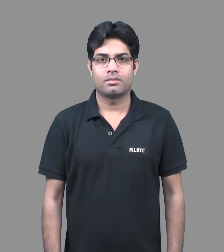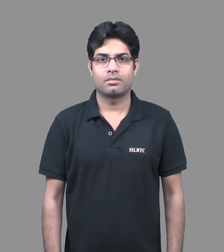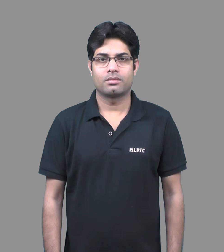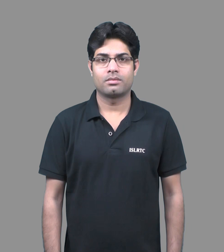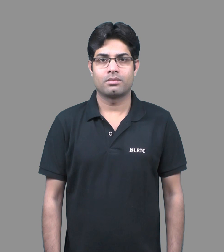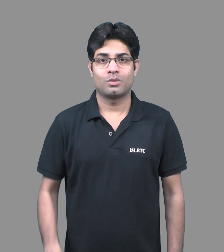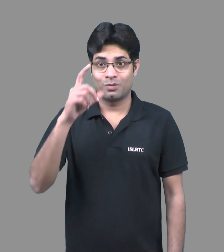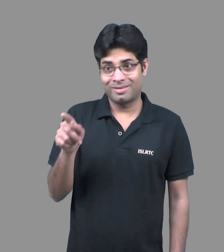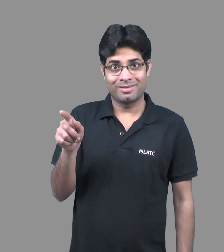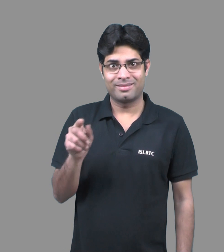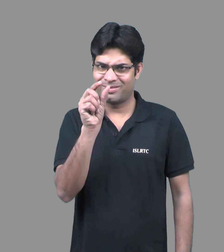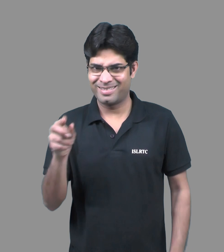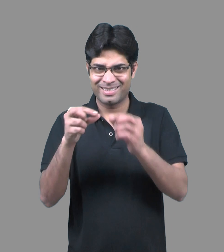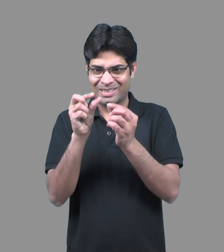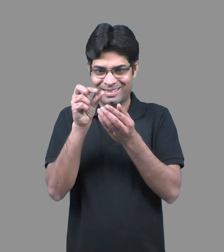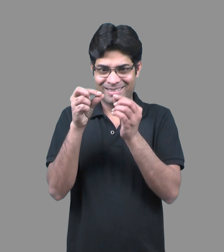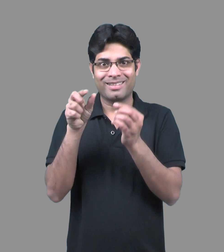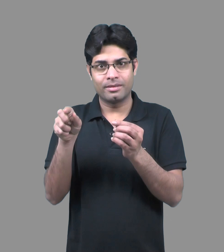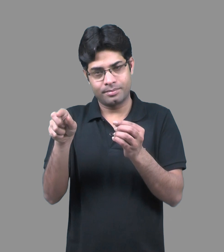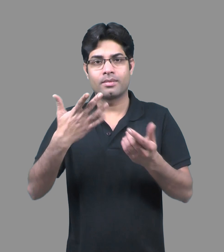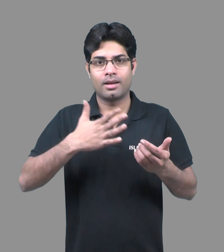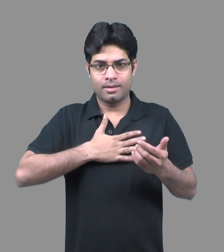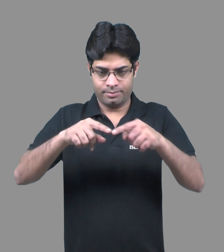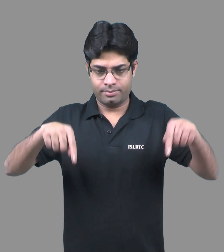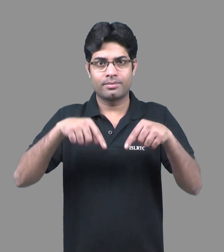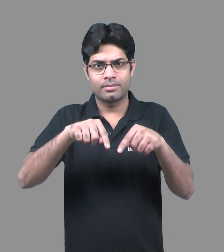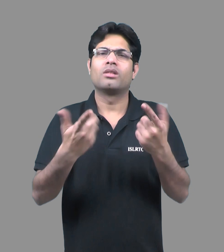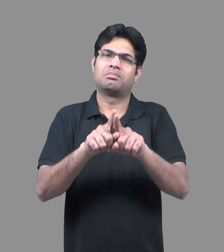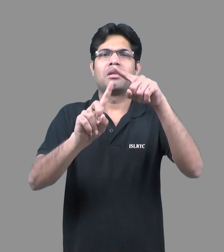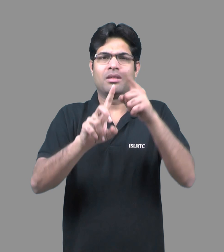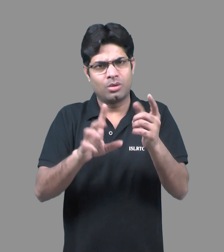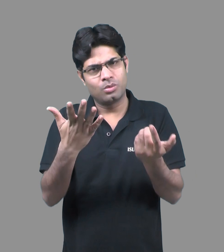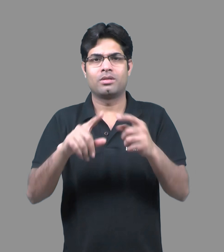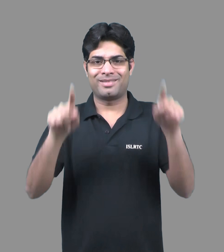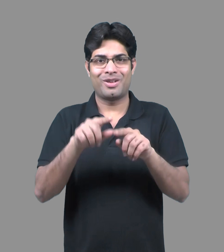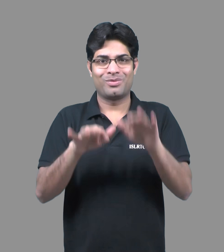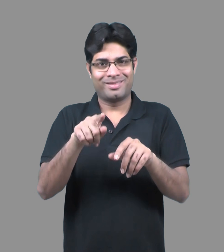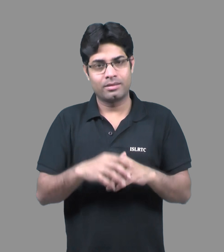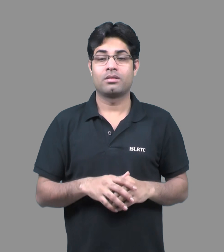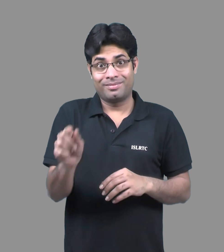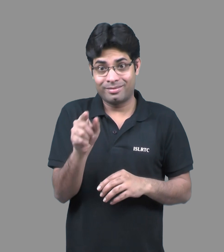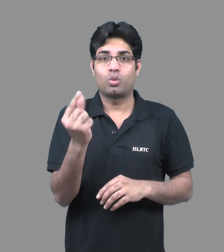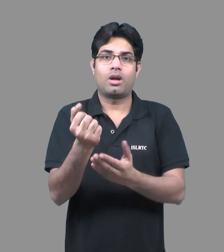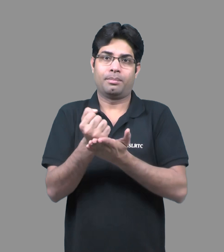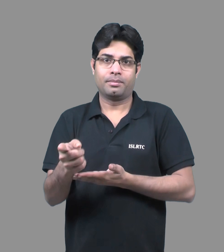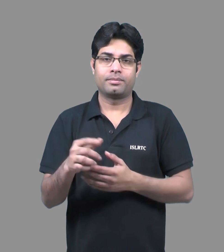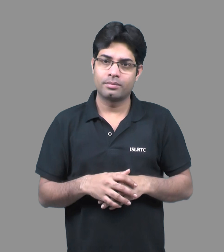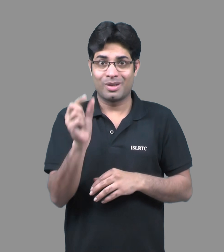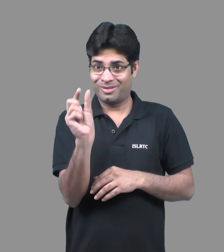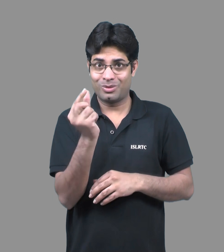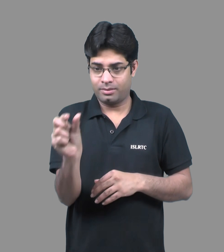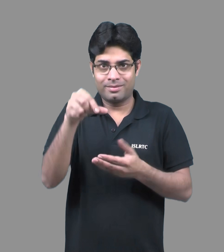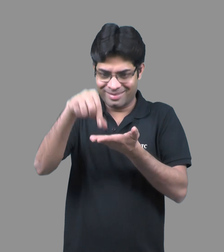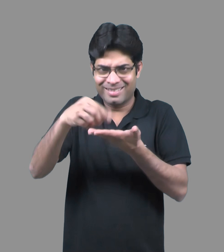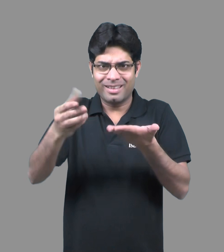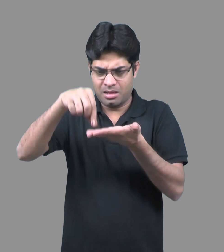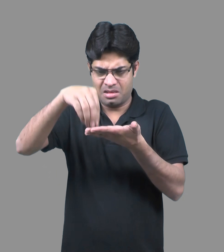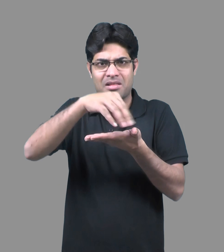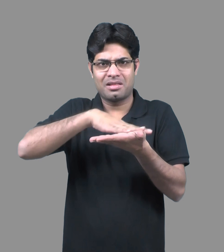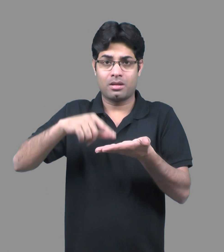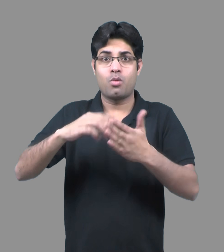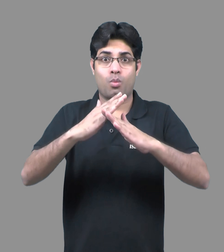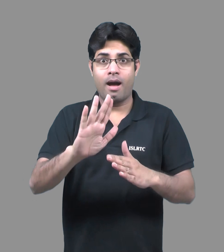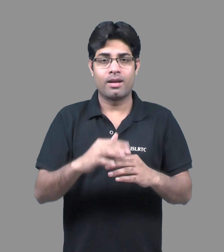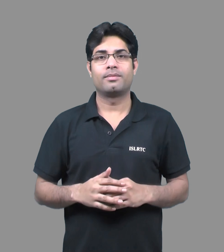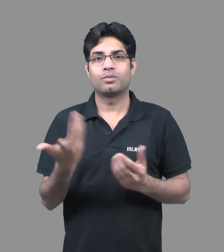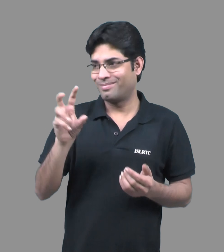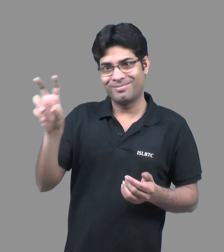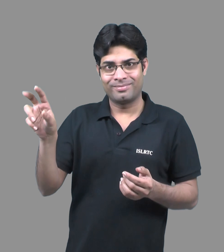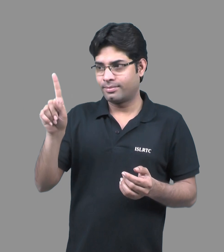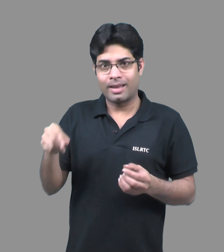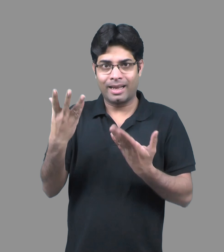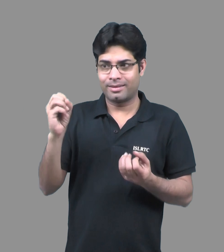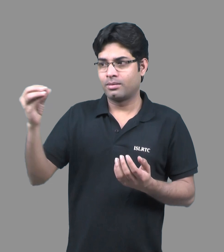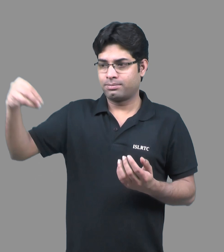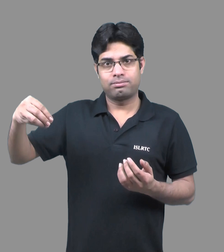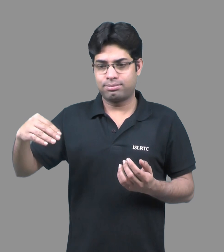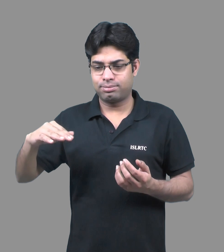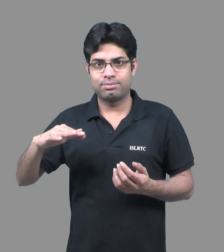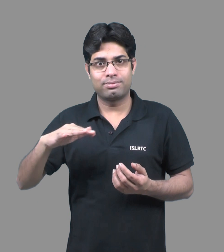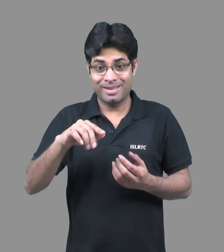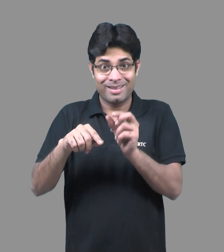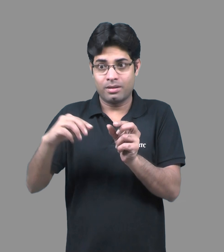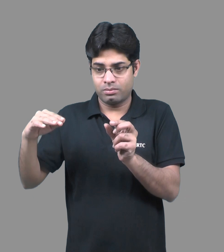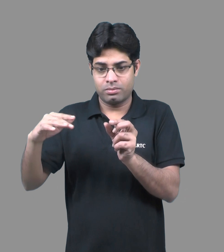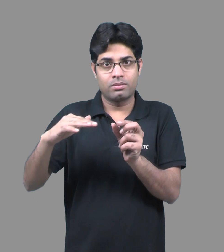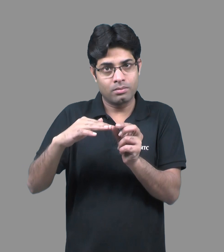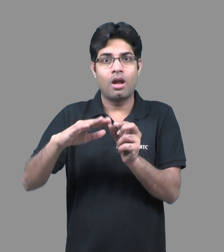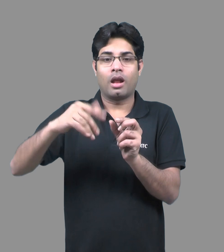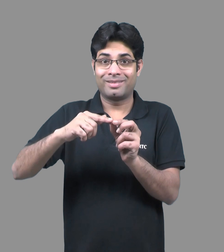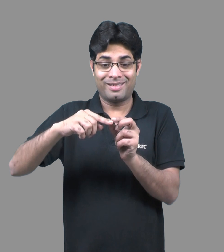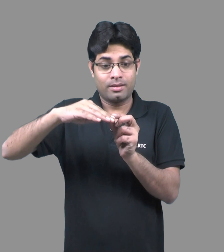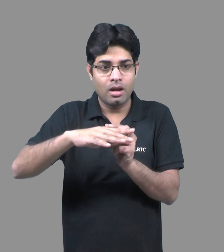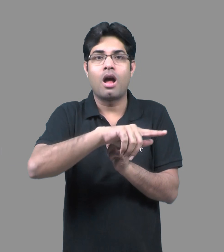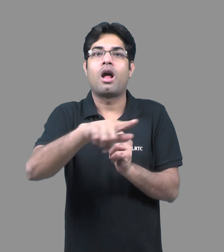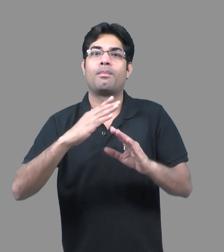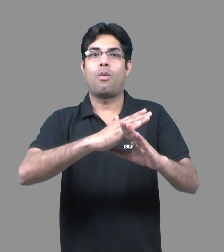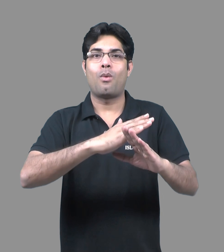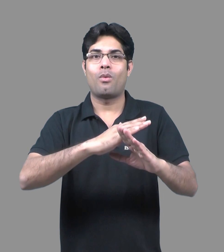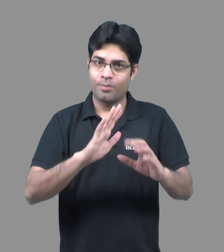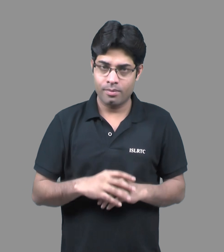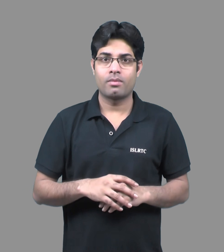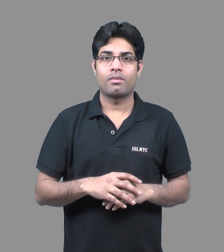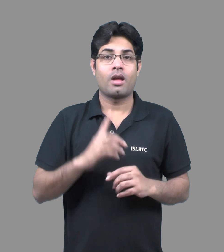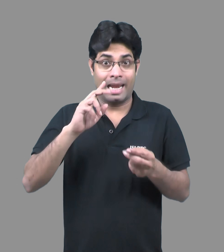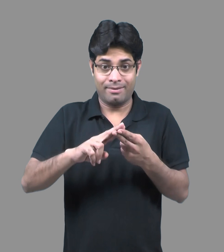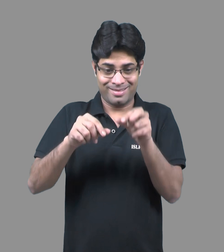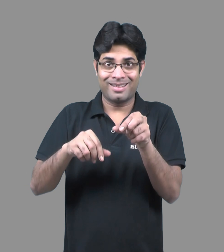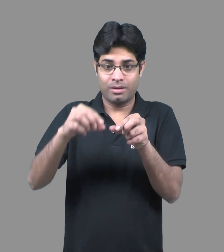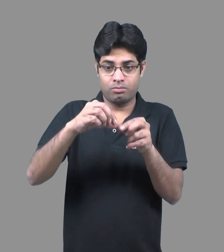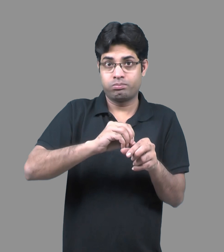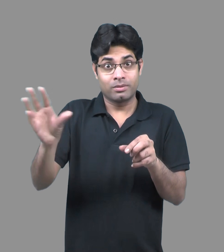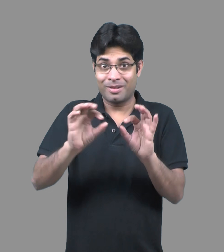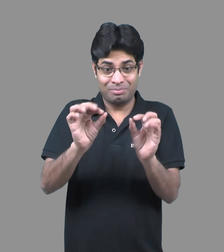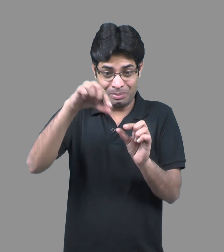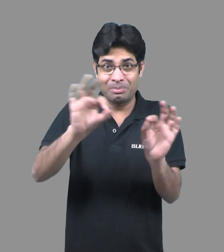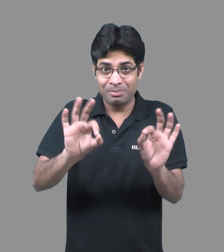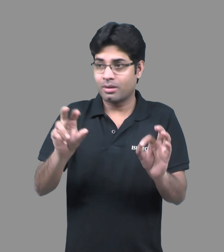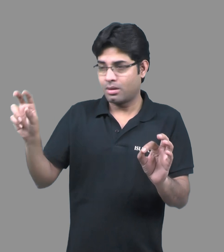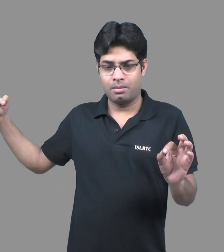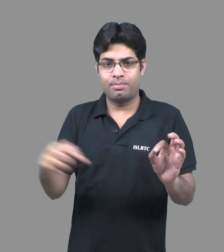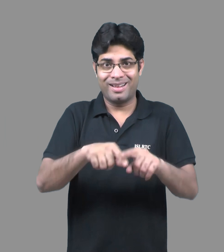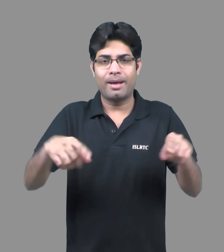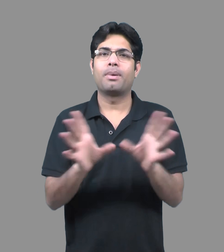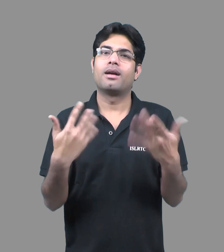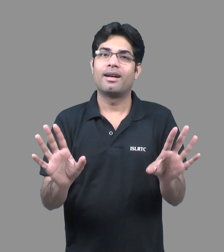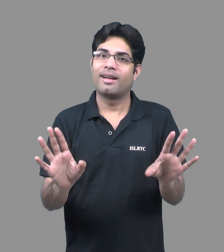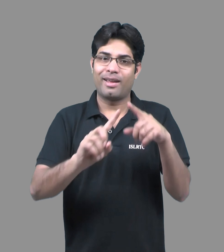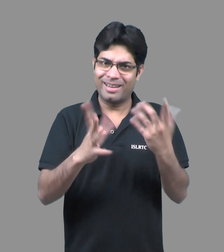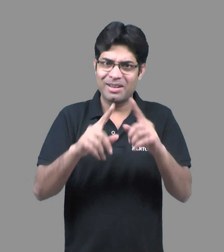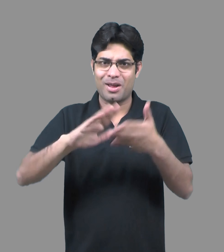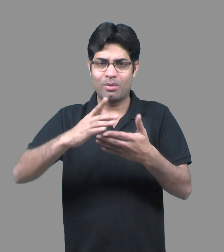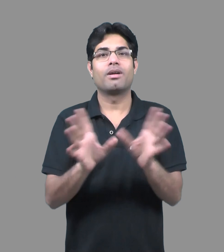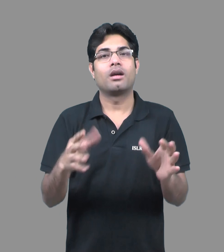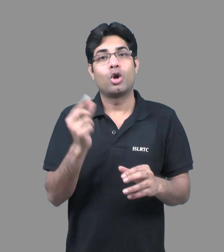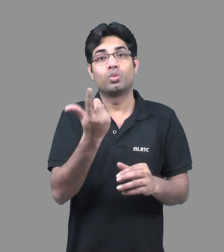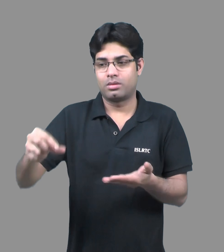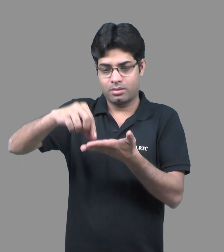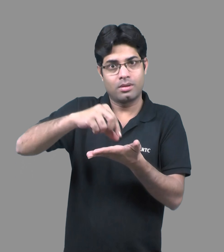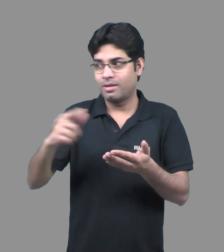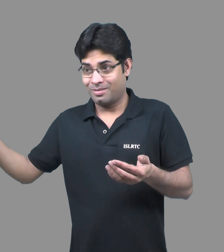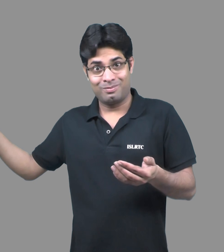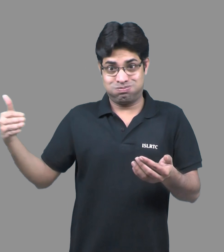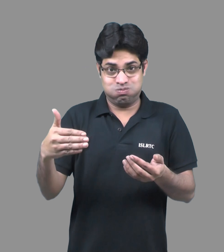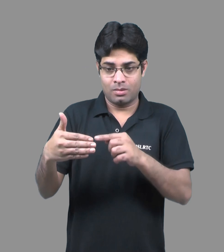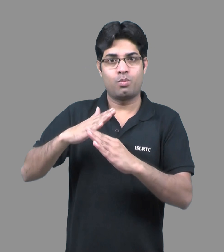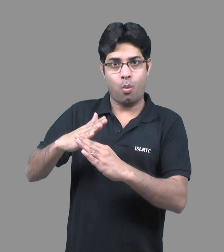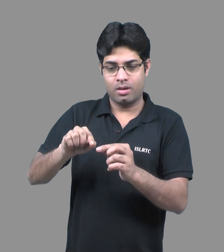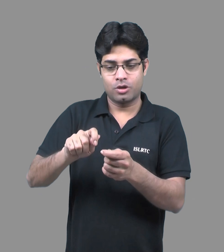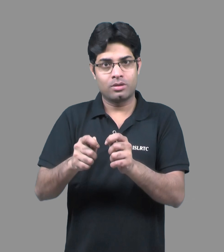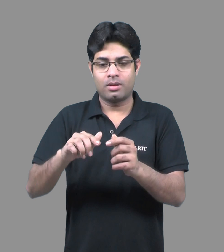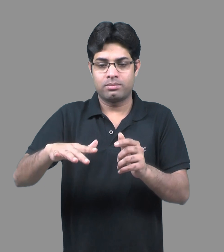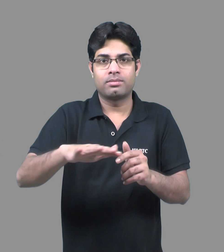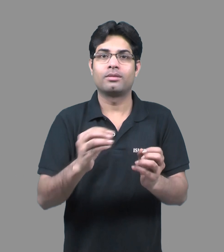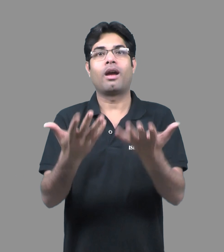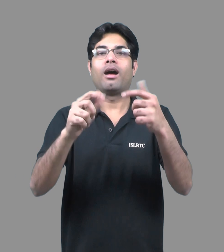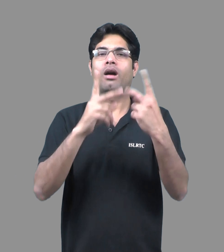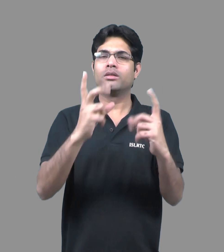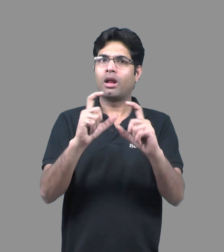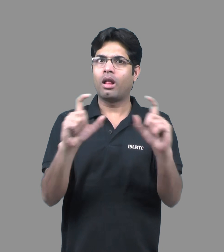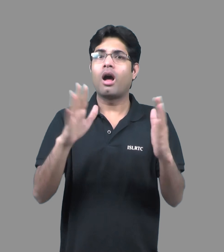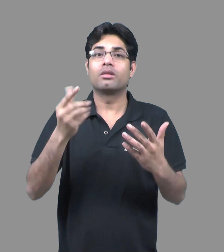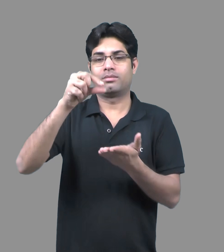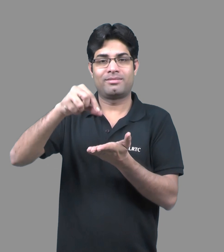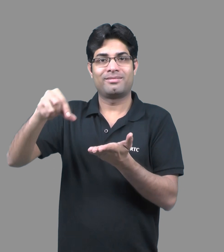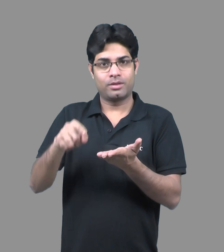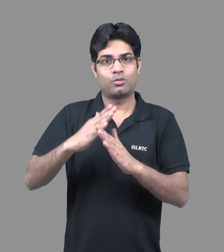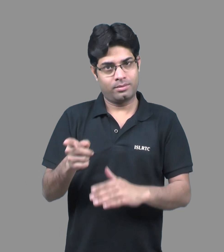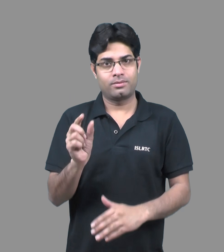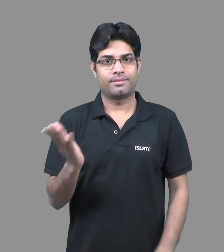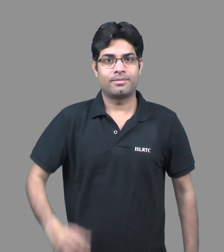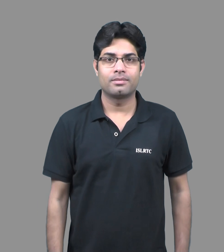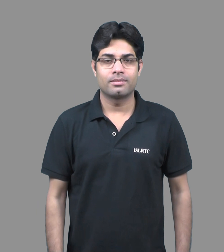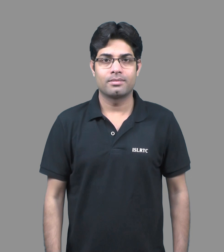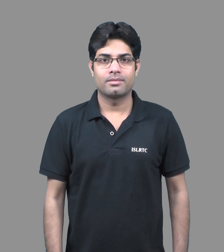Resistance